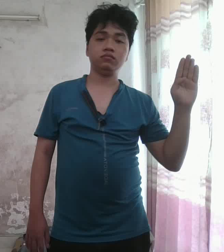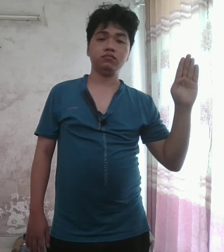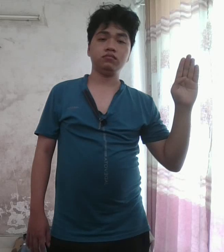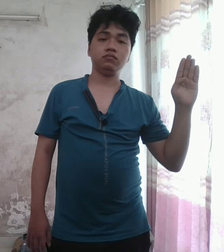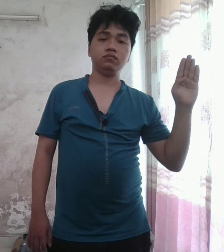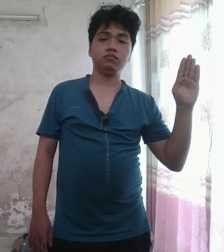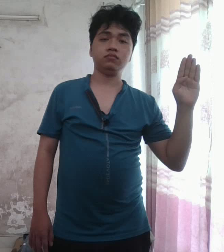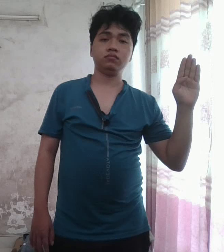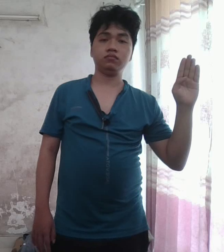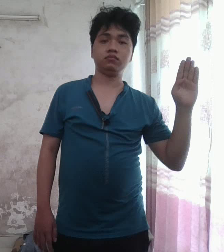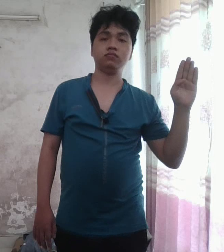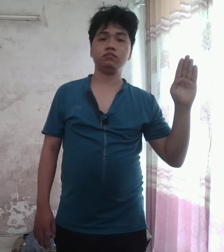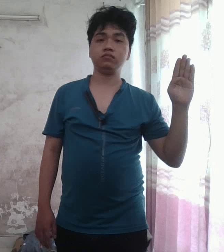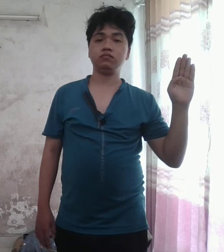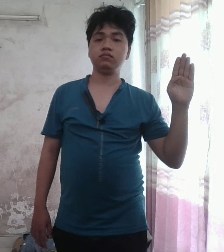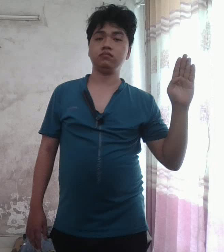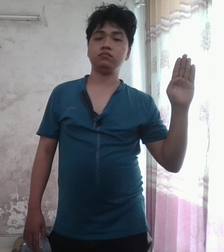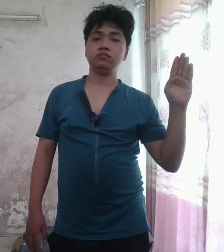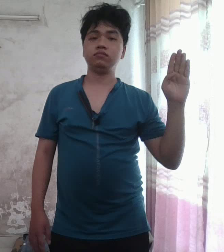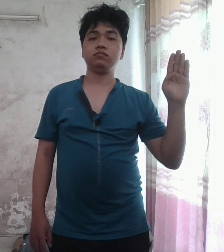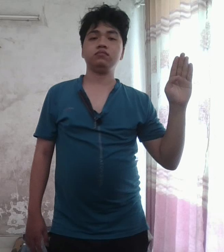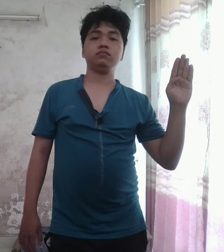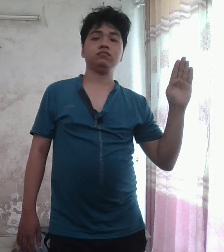b